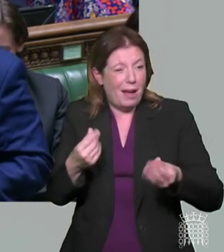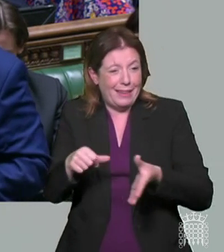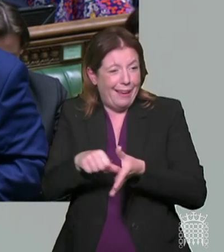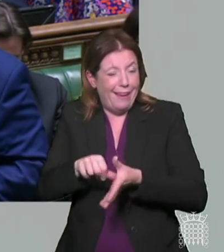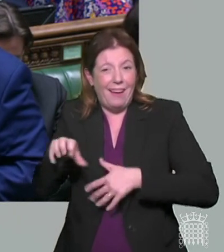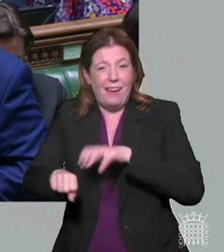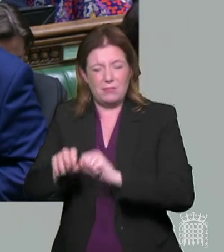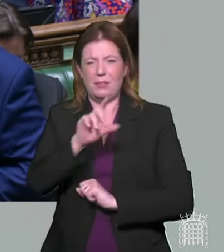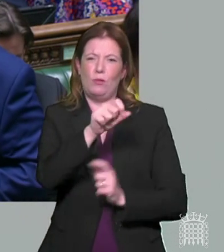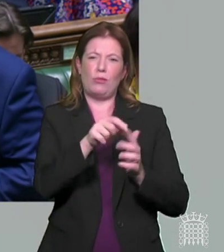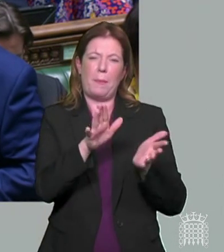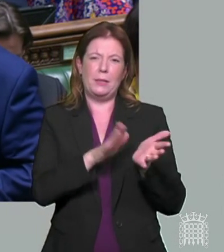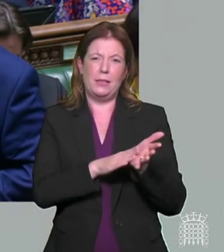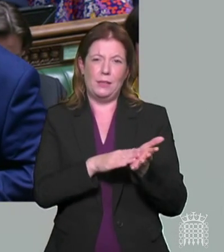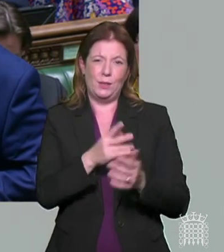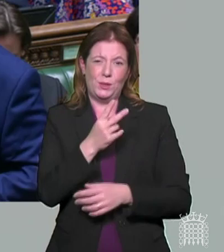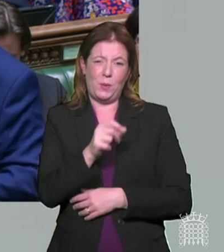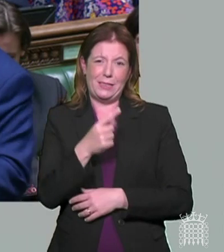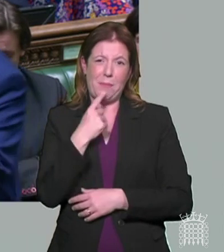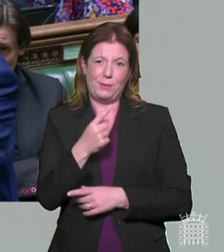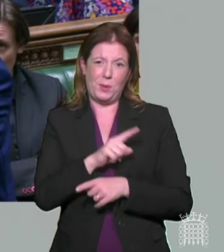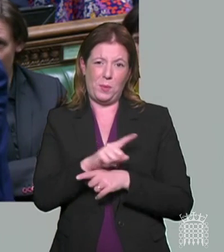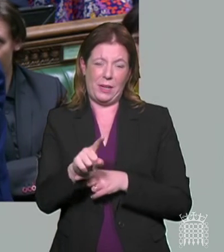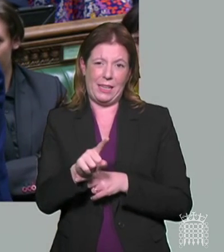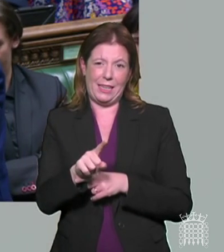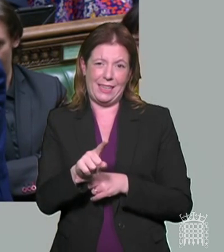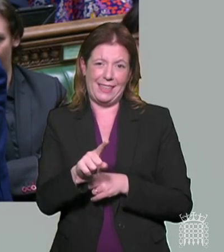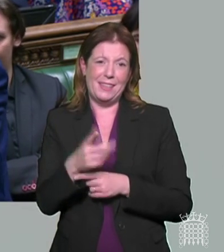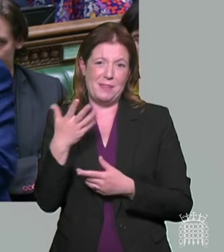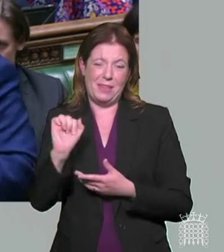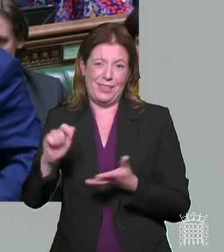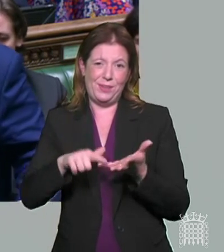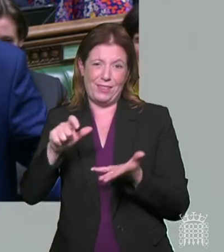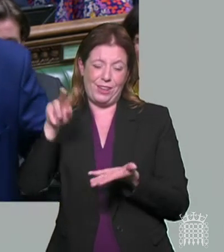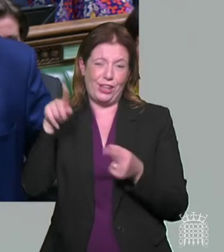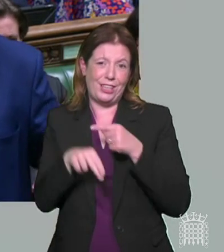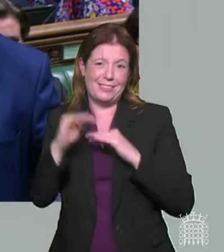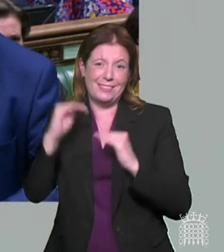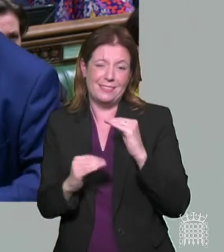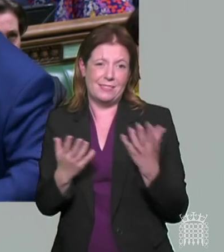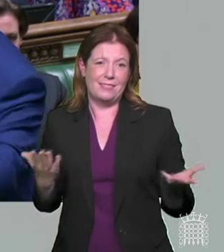By the way, Prime Minister, £20 a week was taken out of people’s universal credit.